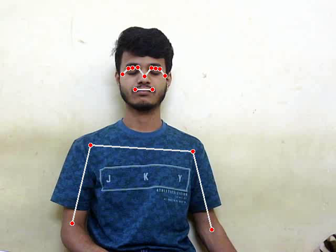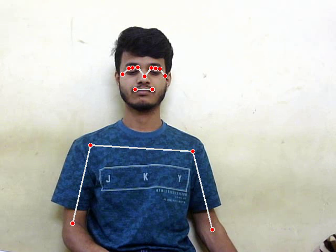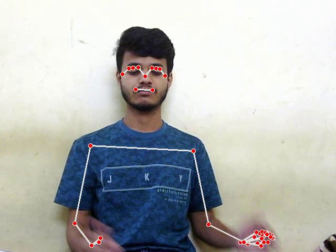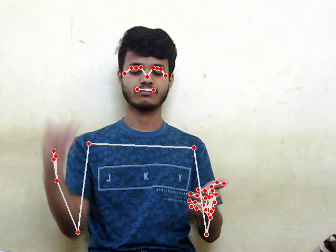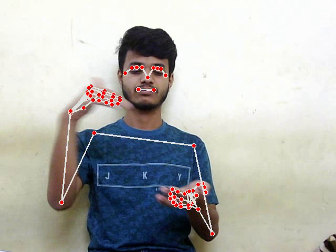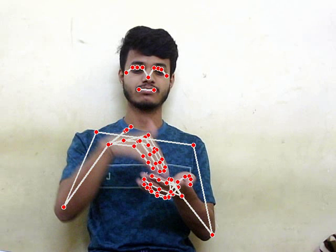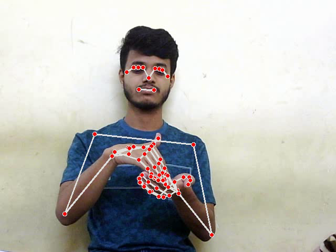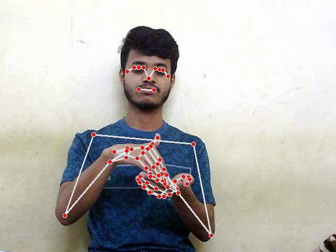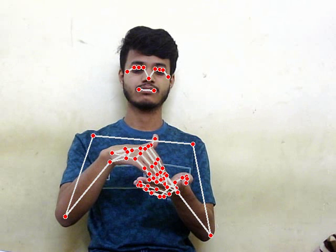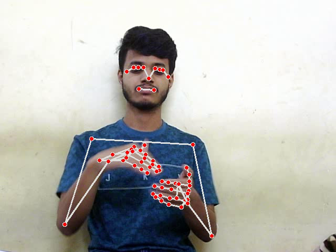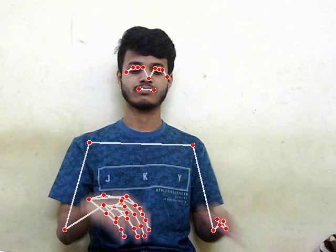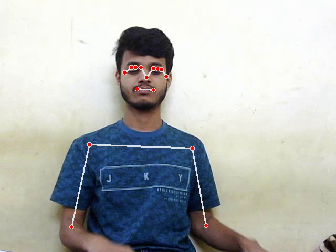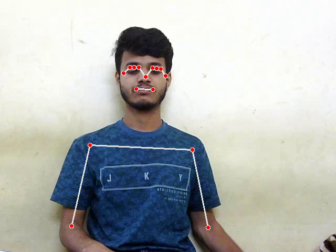again